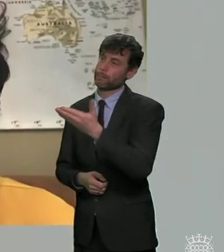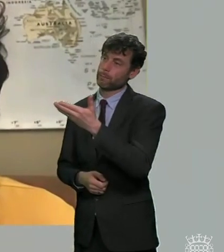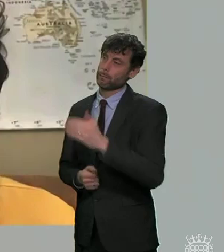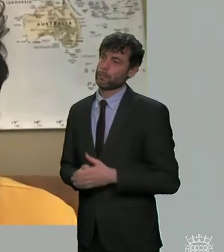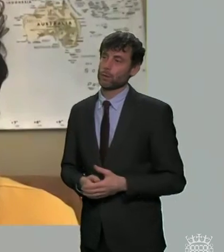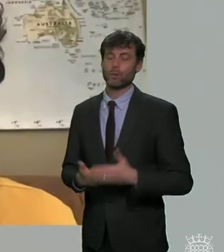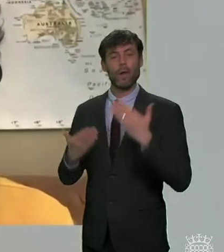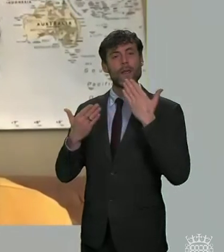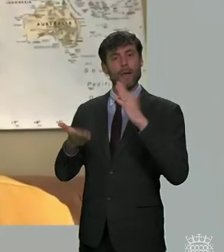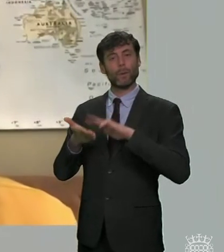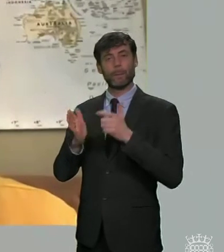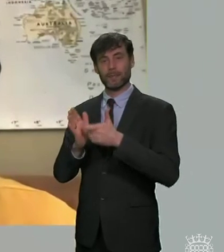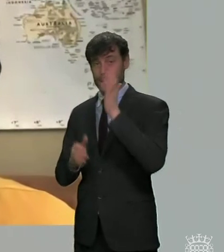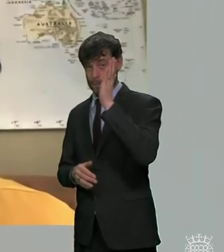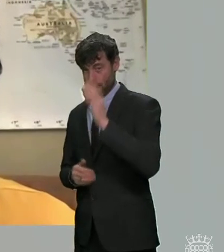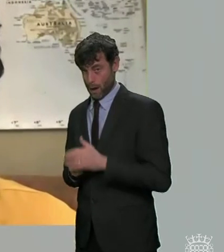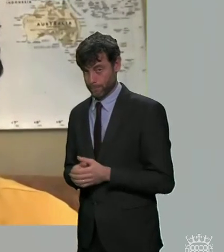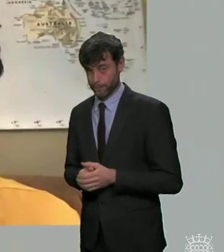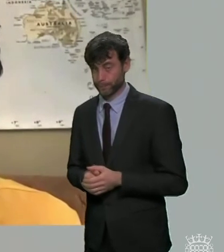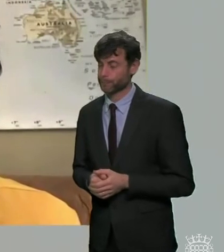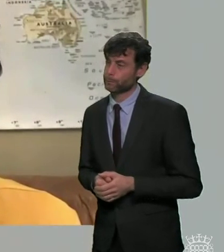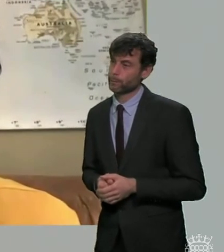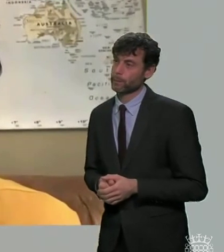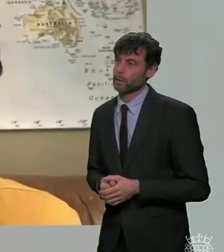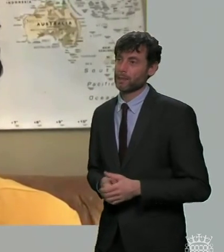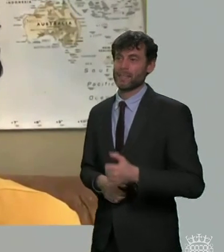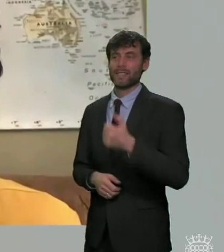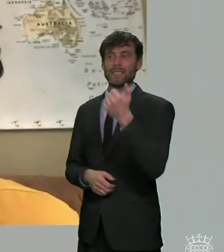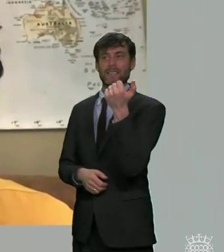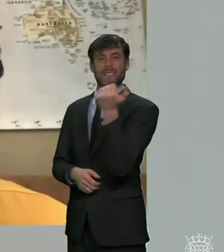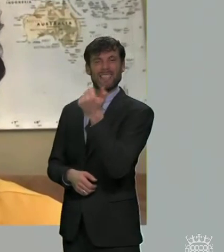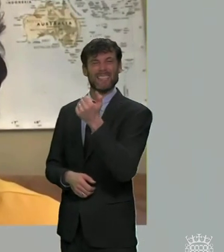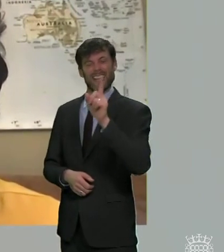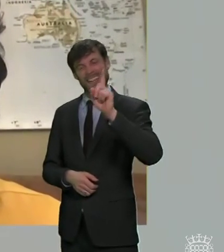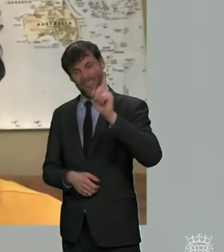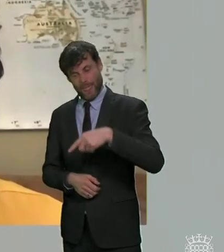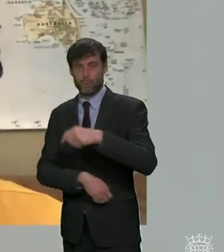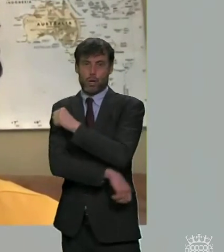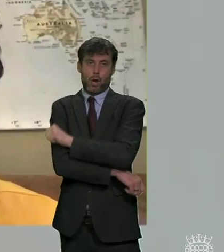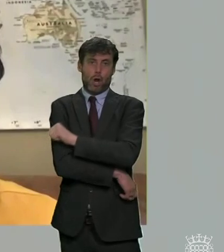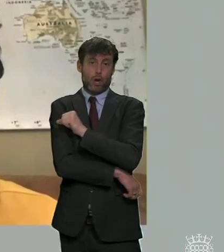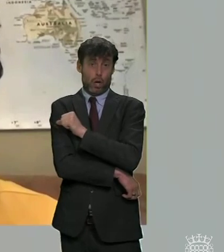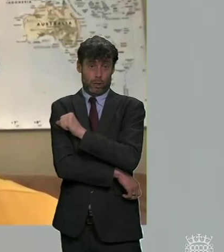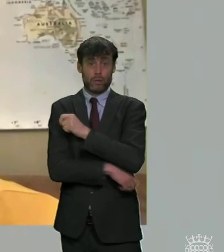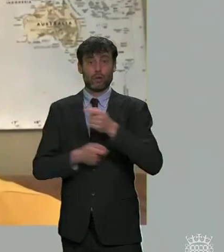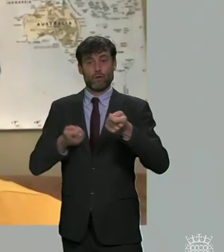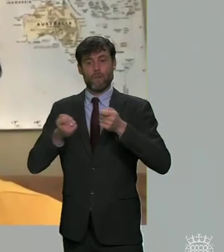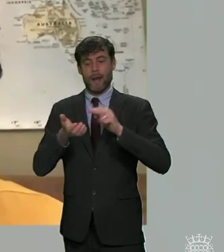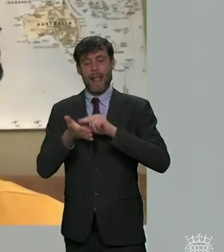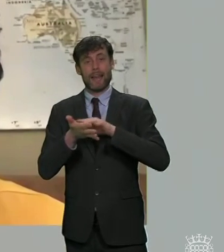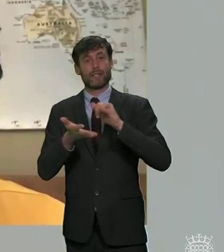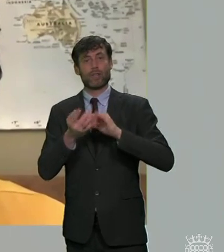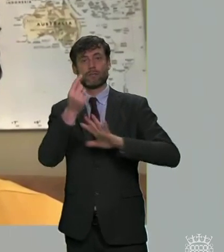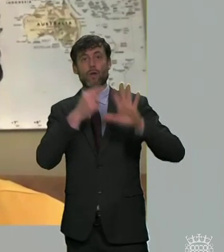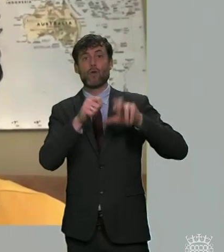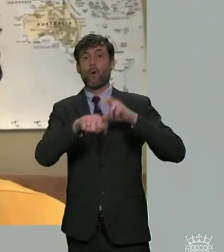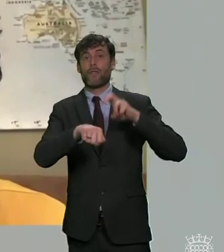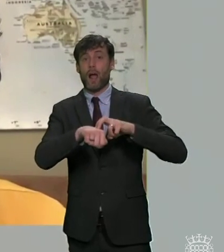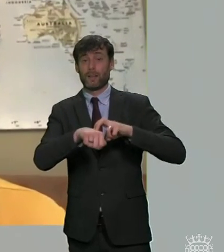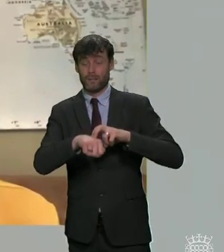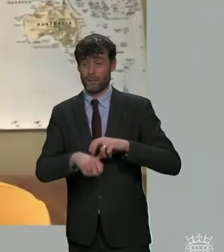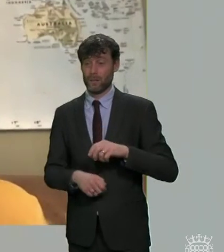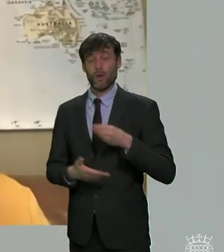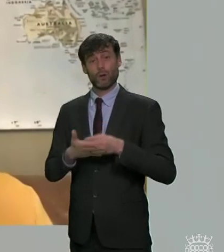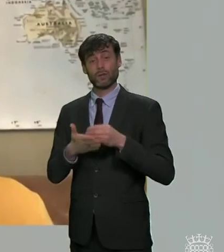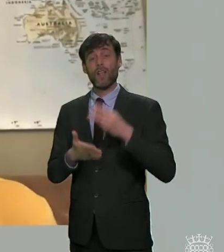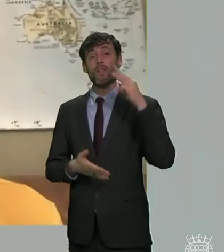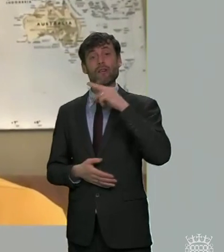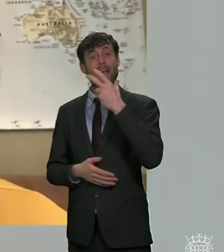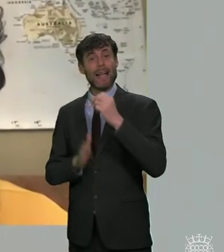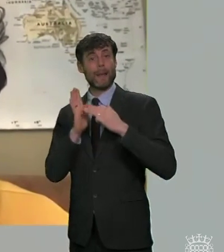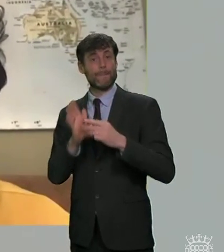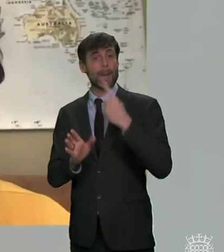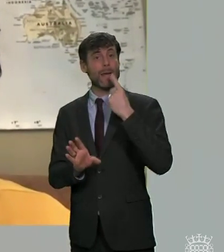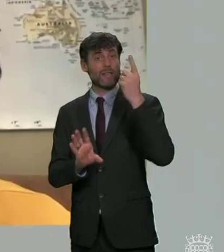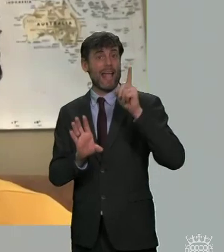It takes 16,000 dedicated nurses to staff Northern Ireland’s health service, costing around £380 million per year.